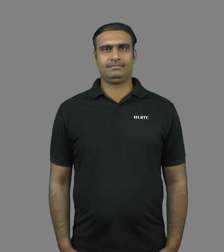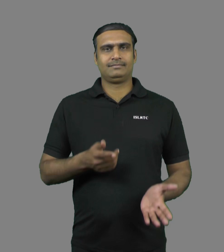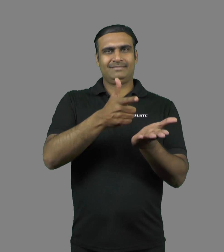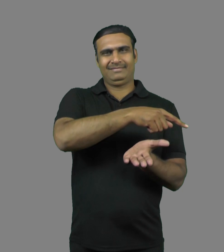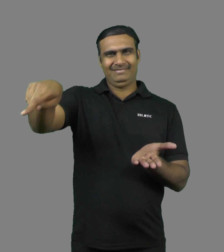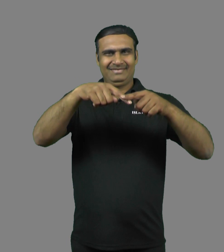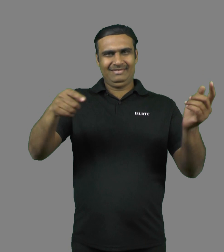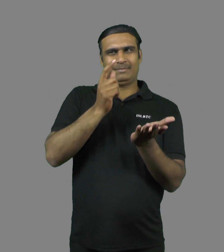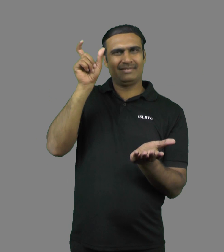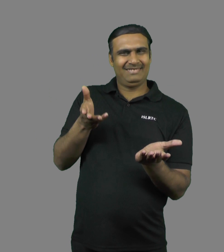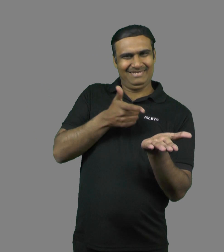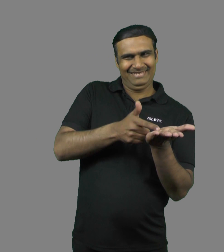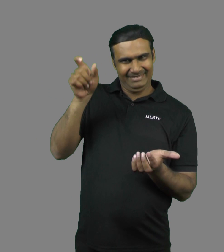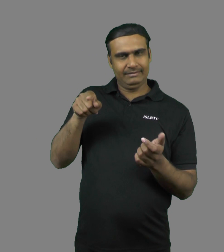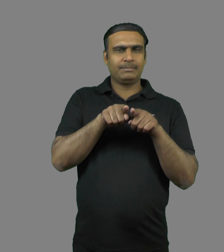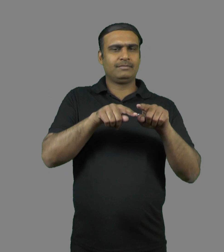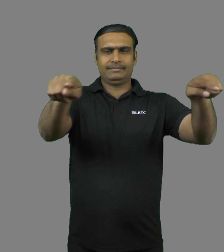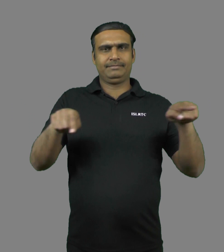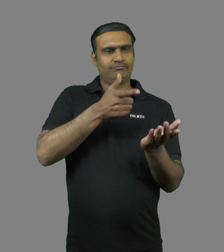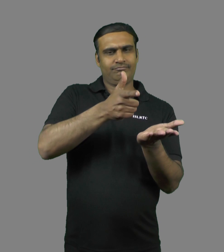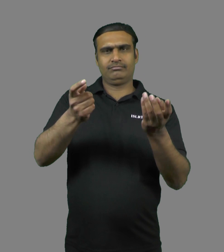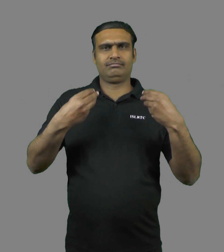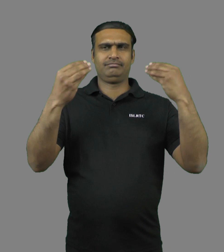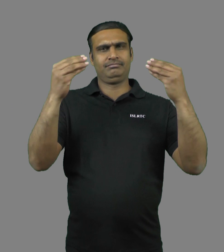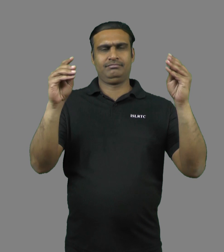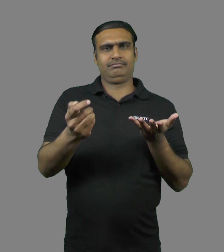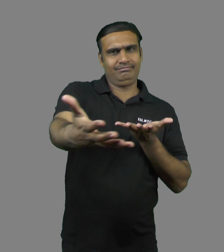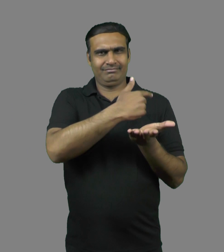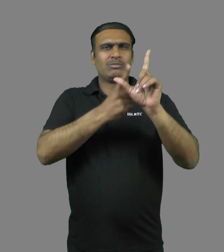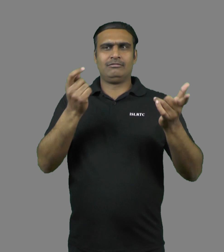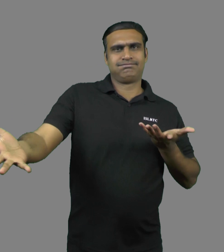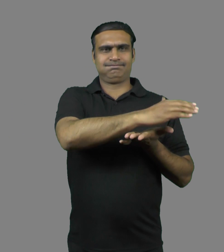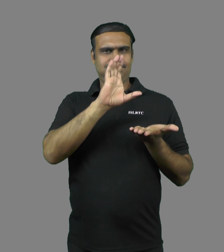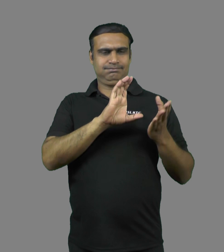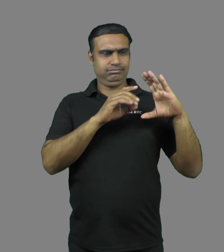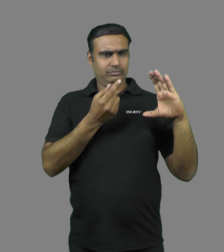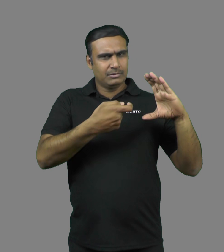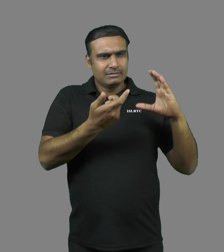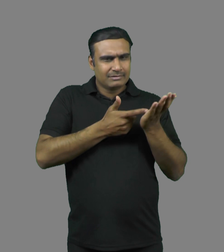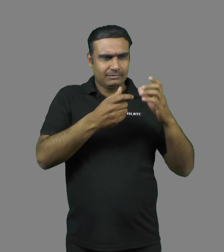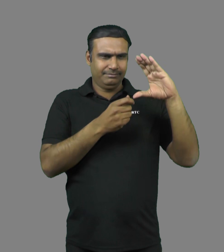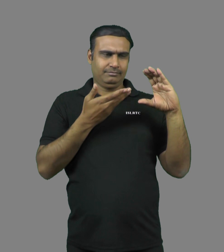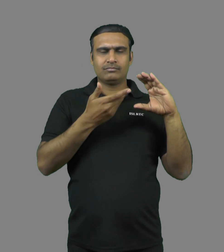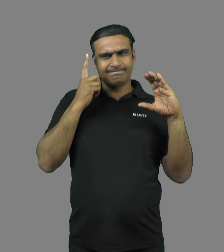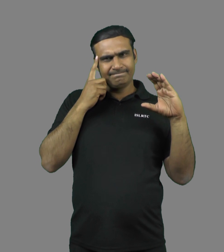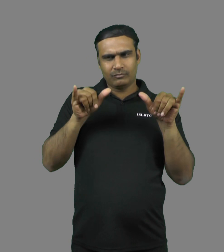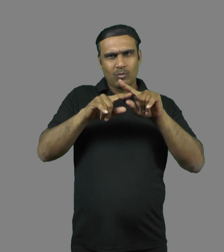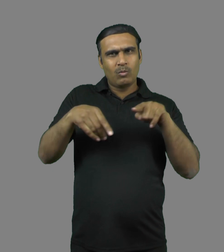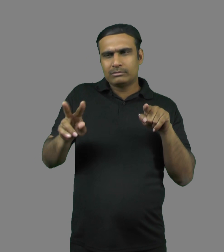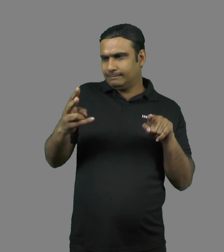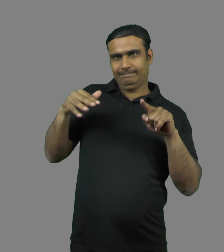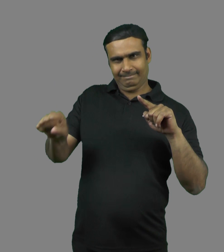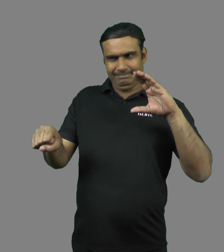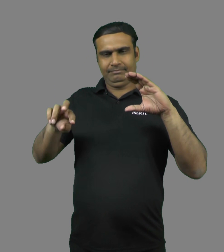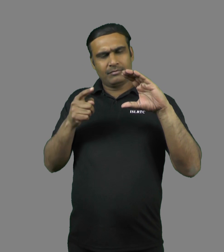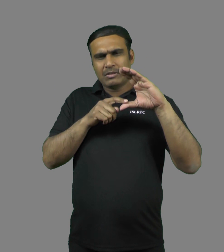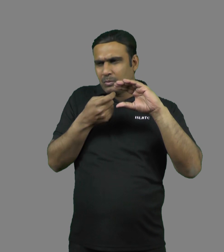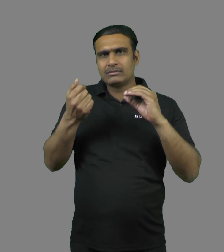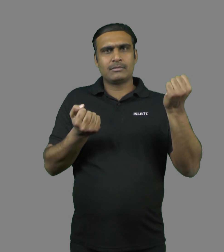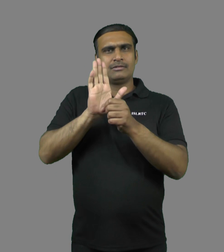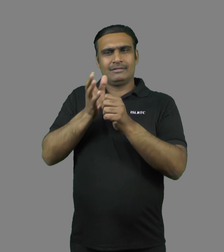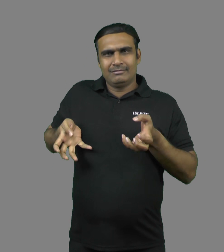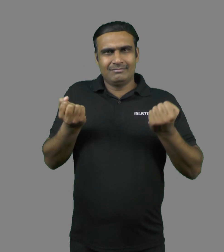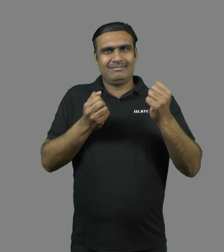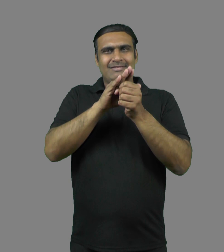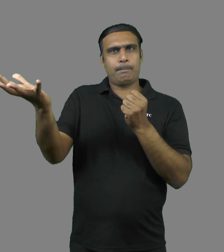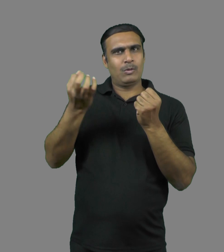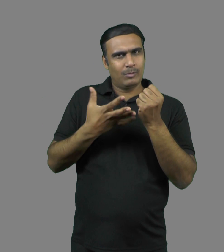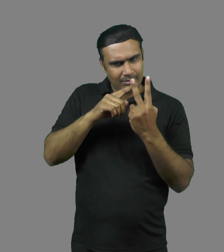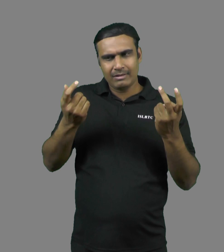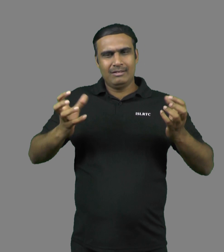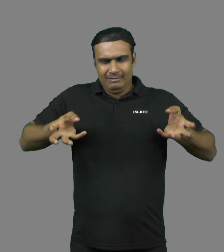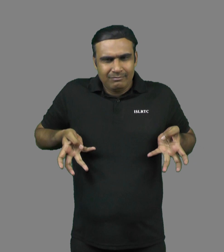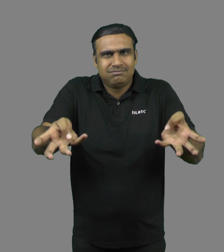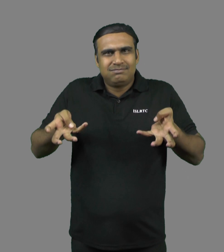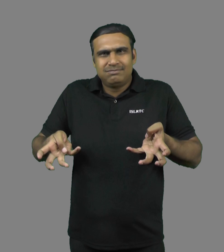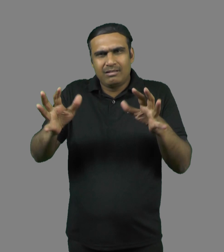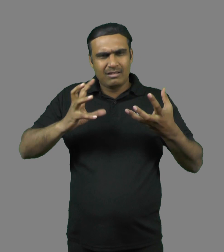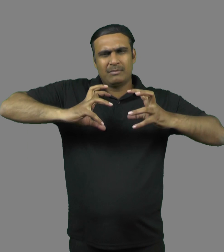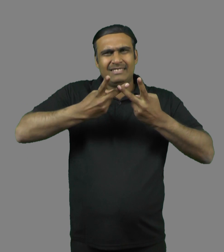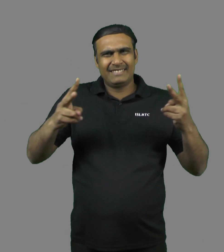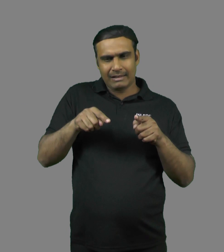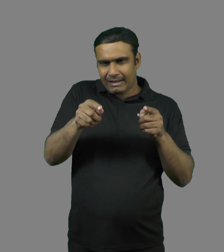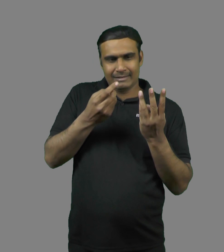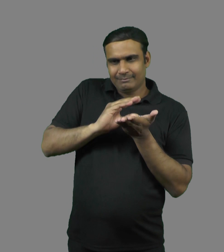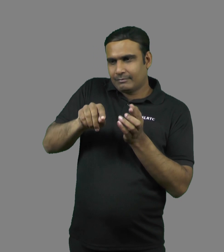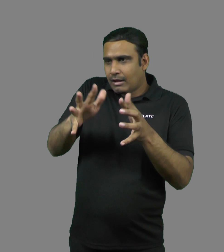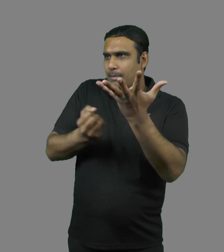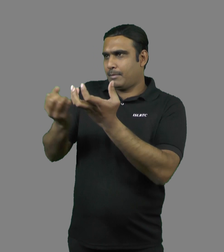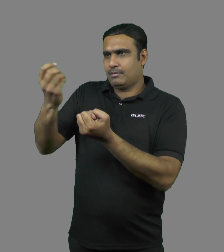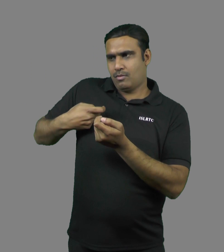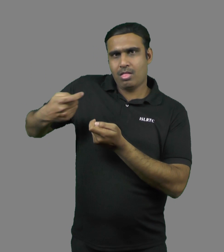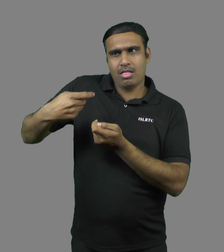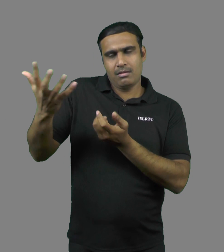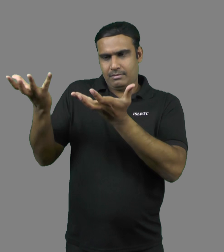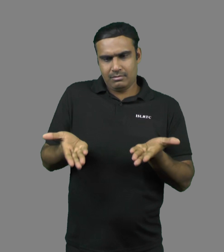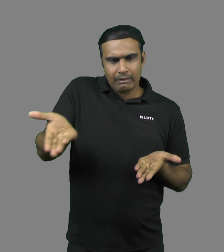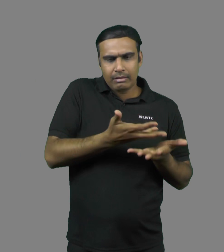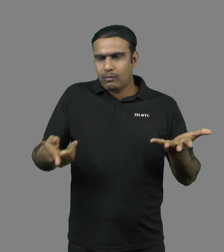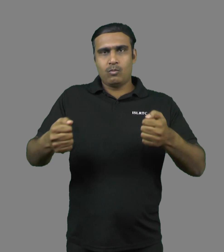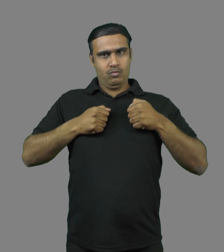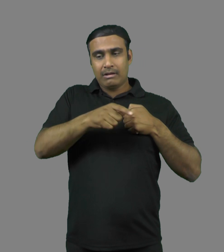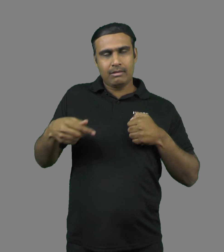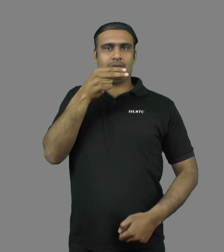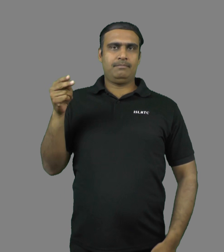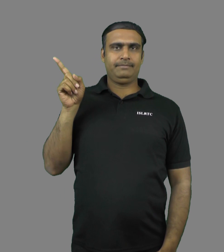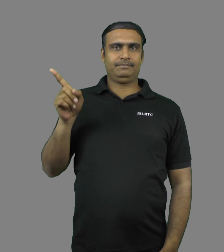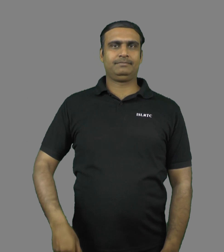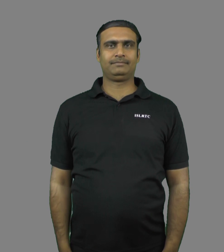Net Worth